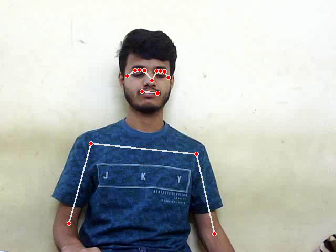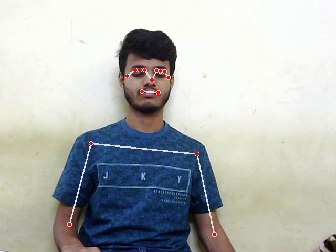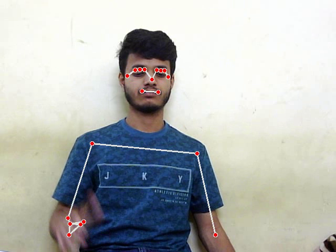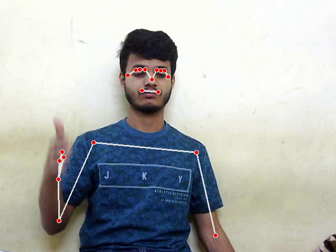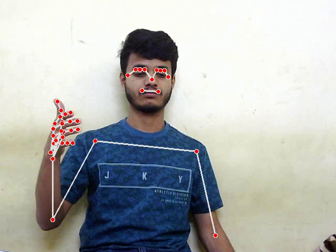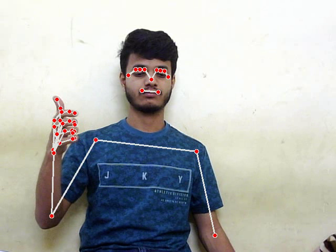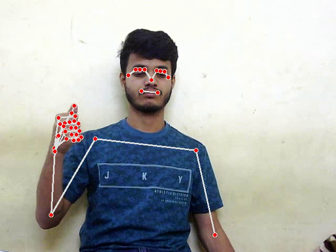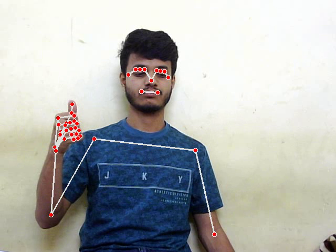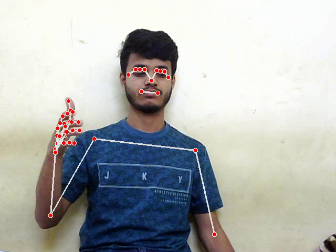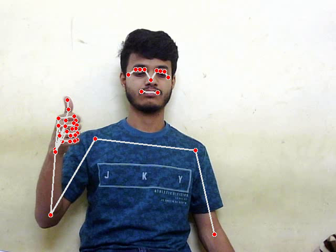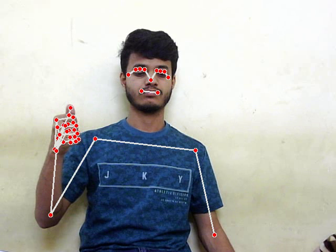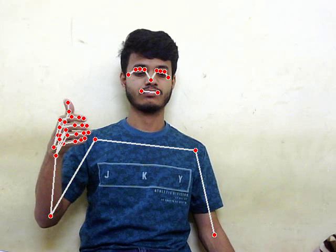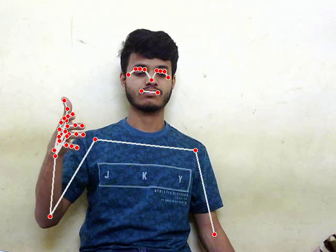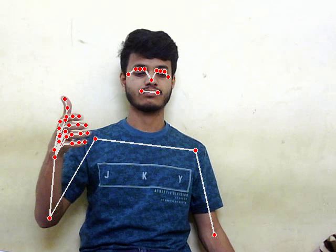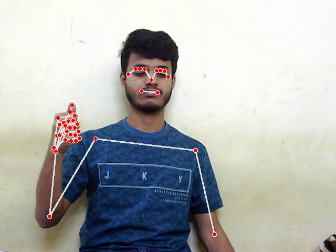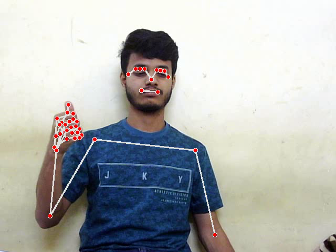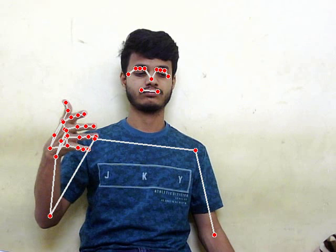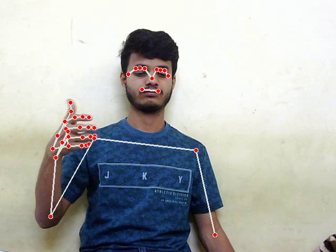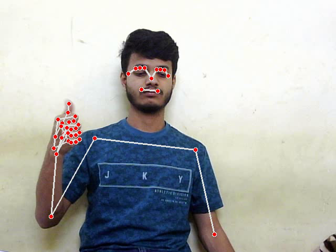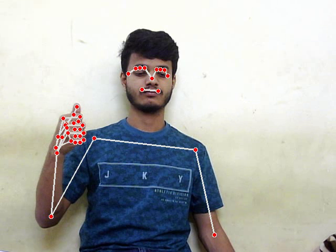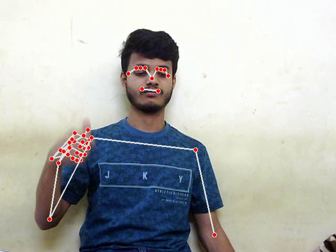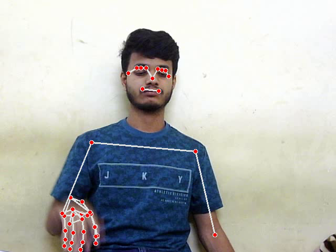milk